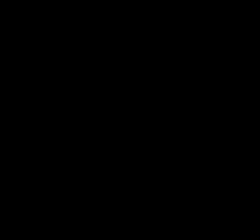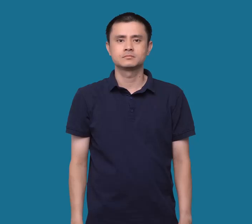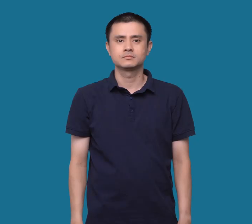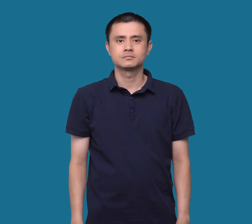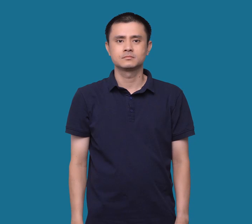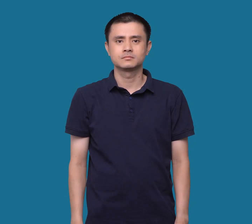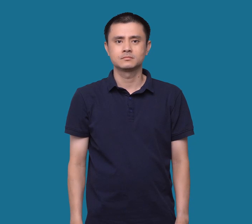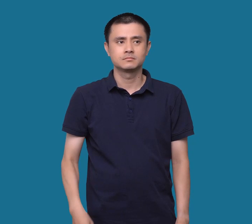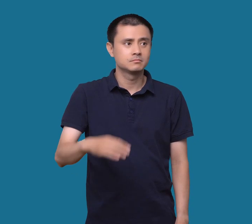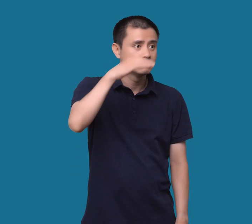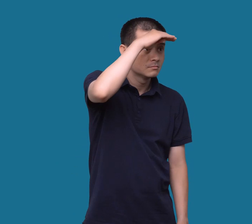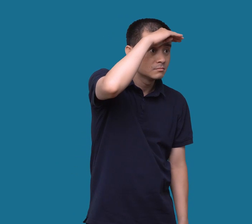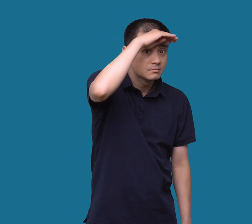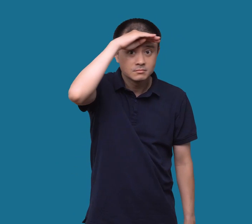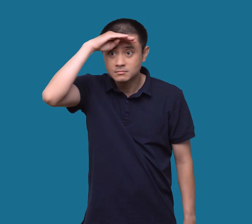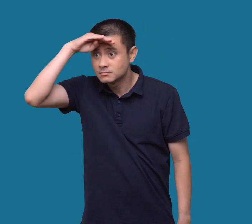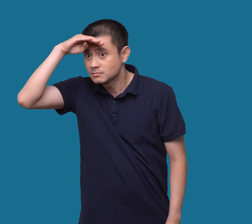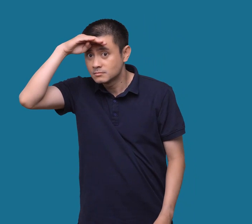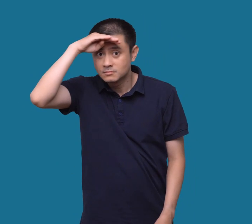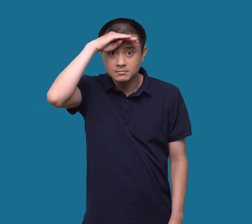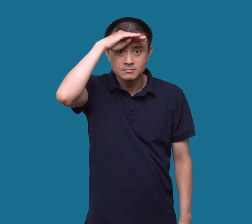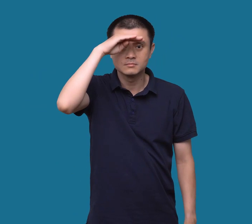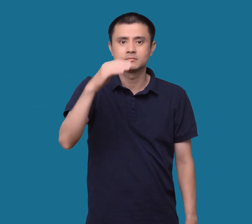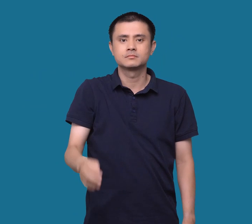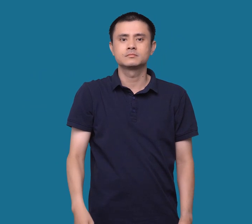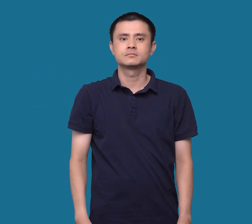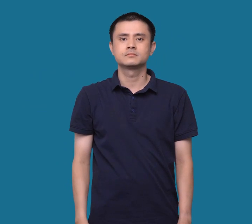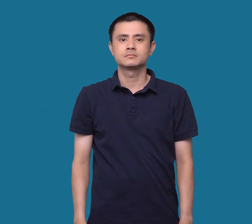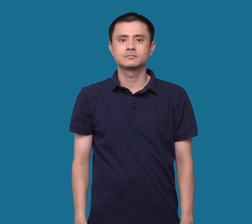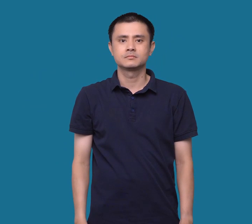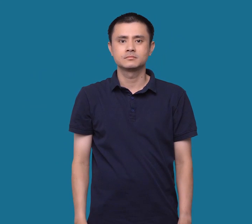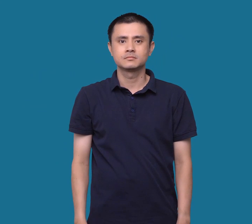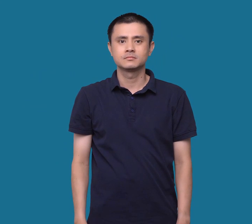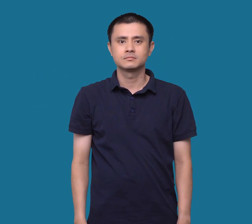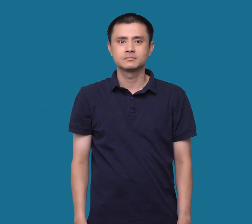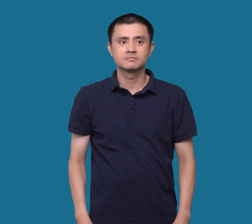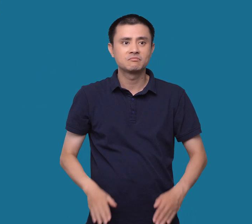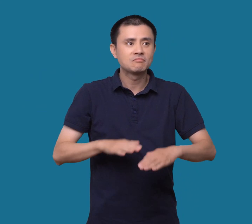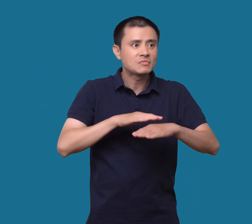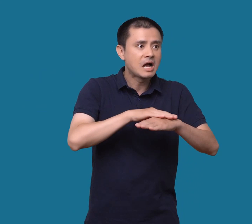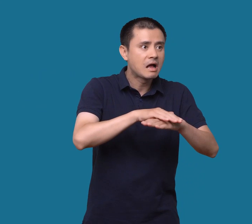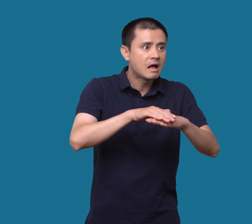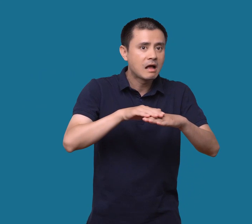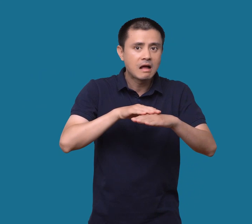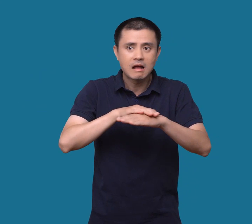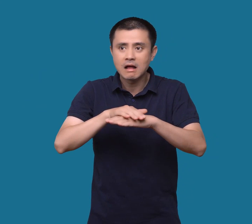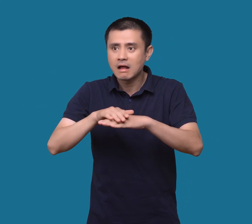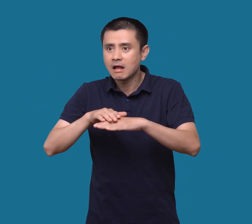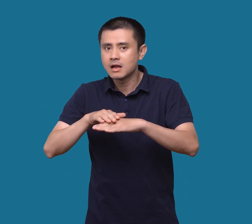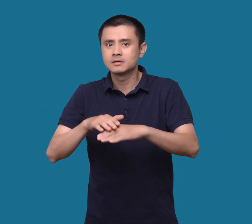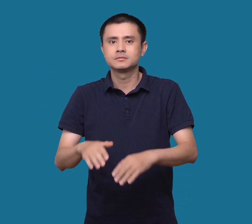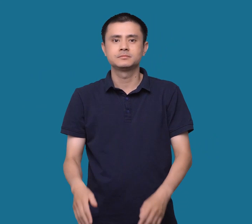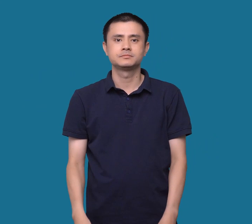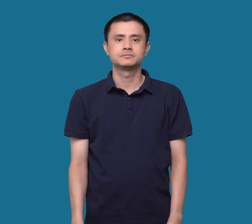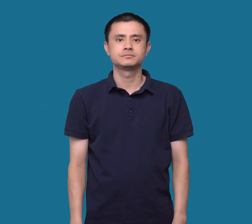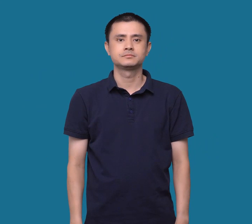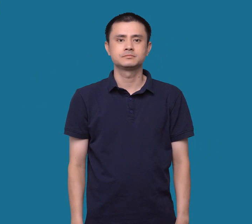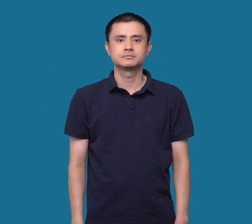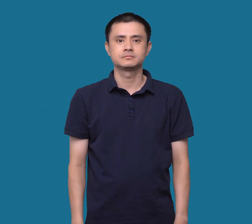vắng